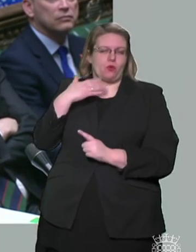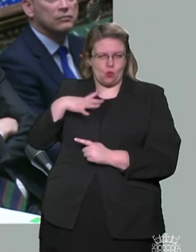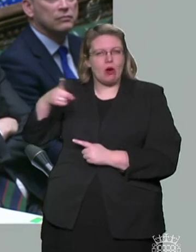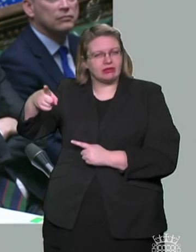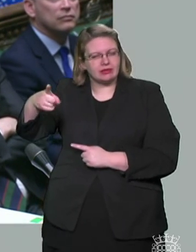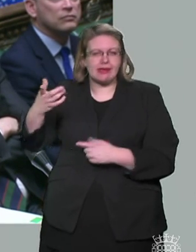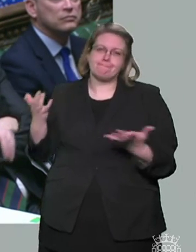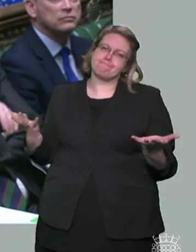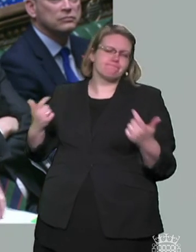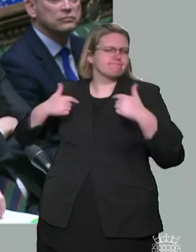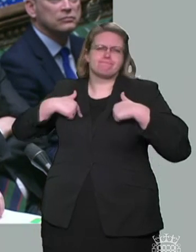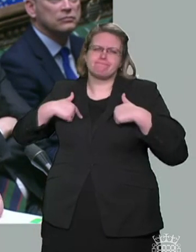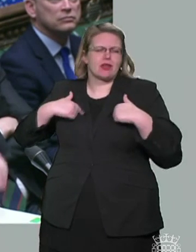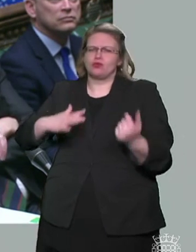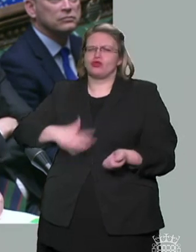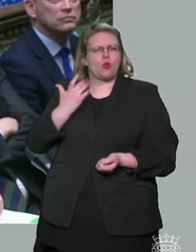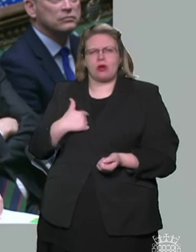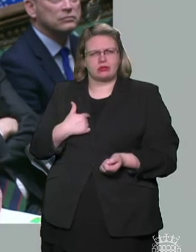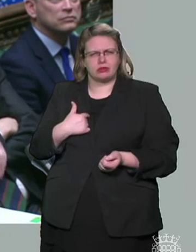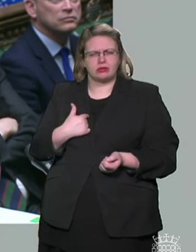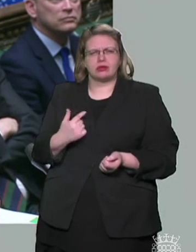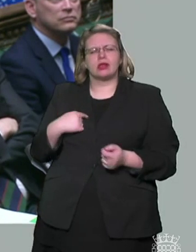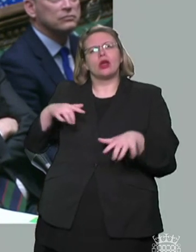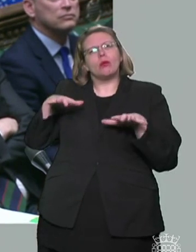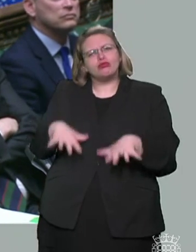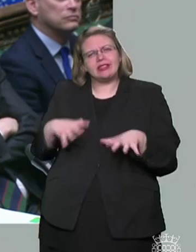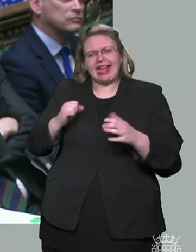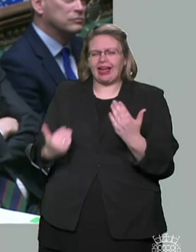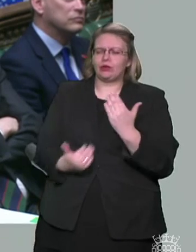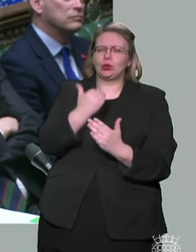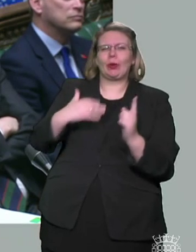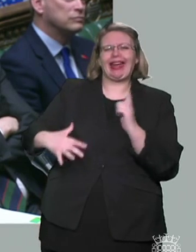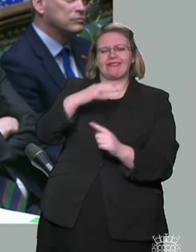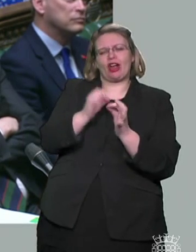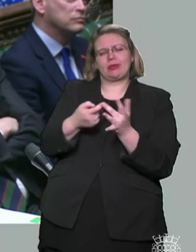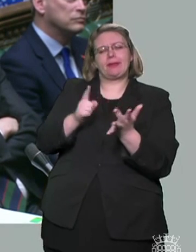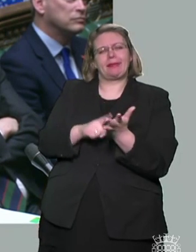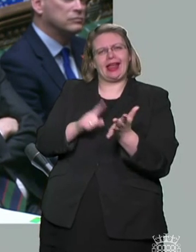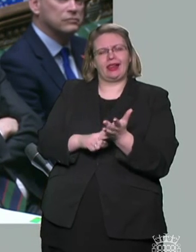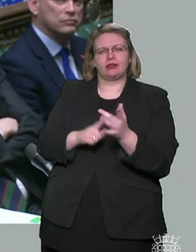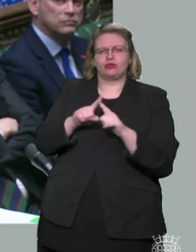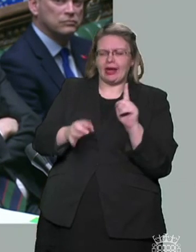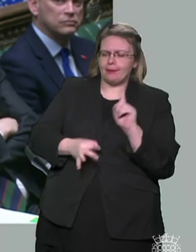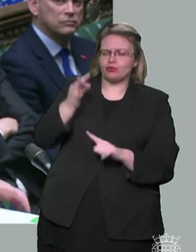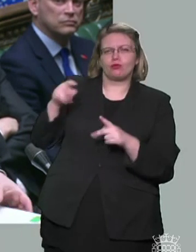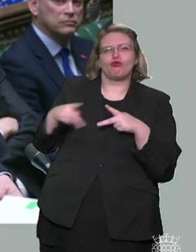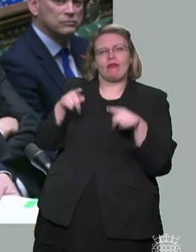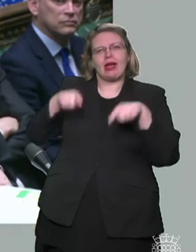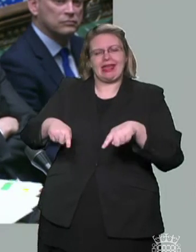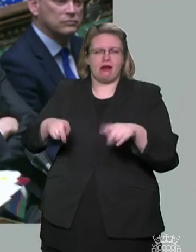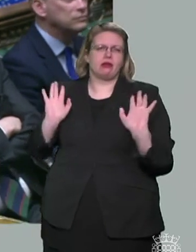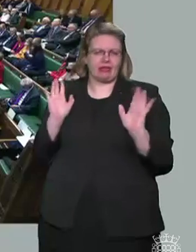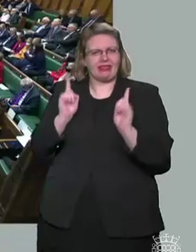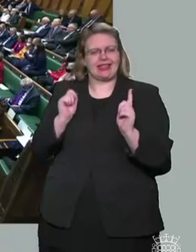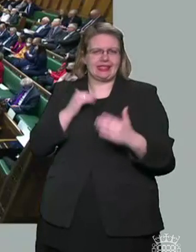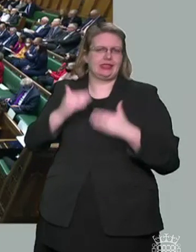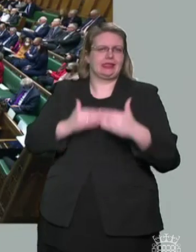We want to ensure that we use our landmark Environment Act 2021 to continue to improve the quality of our rivers, and that is what we are doing.